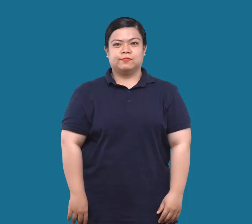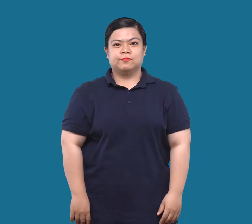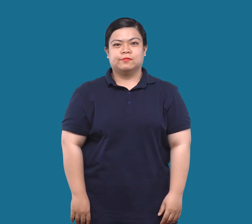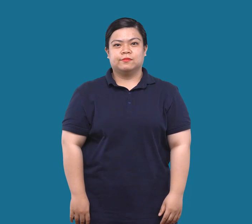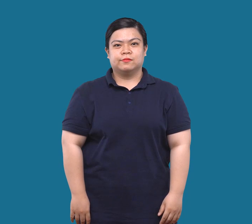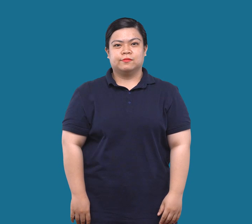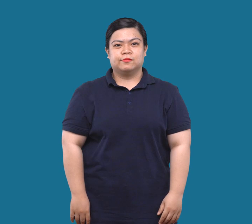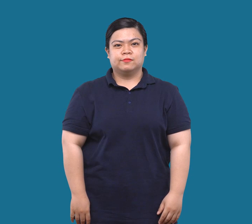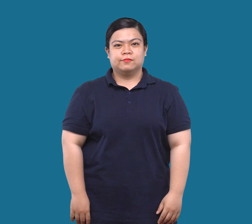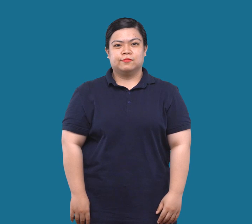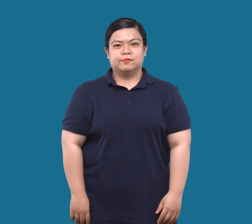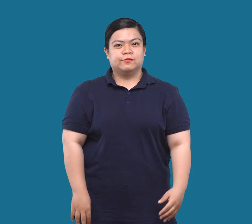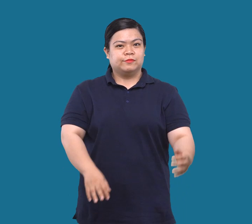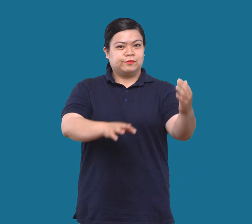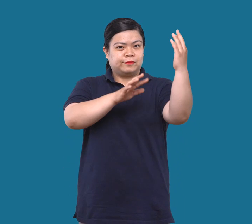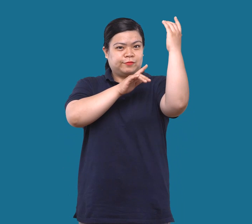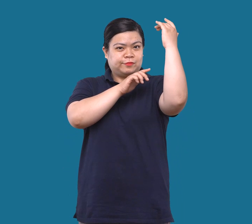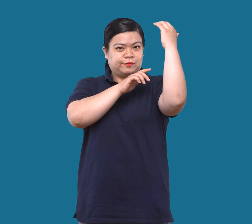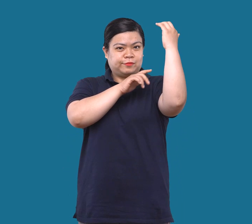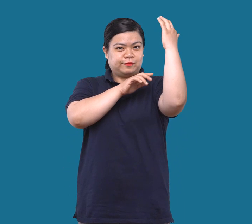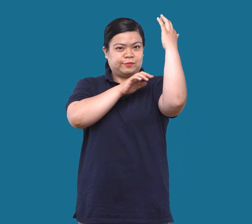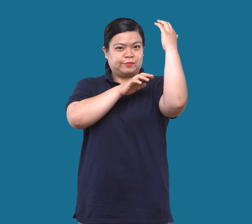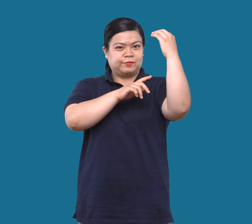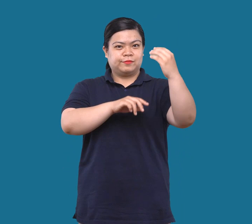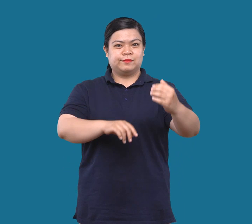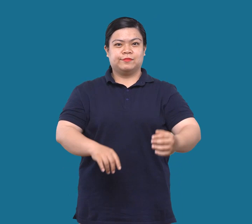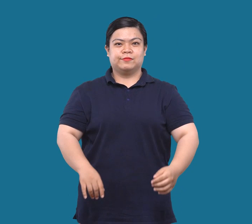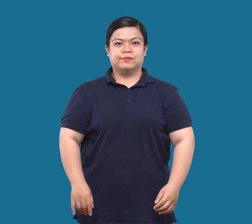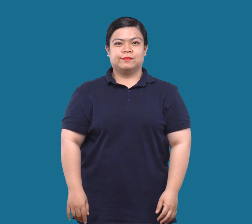tin học